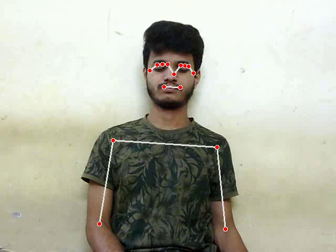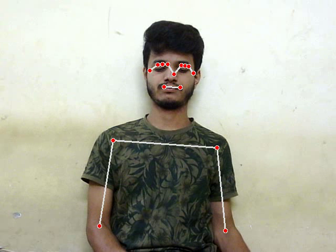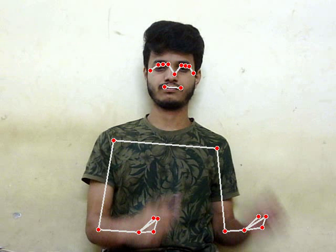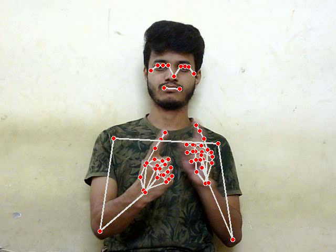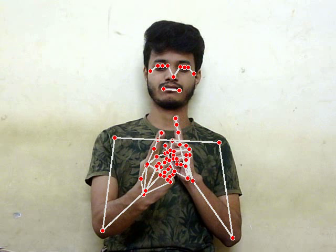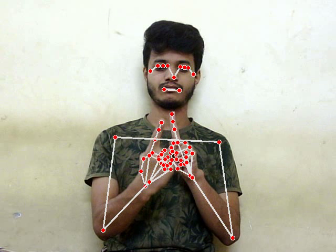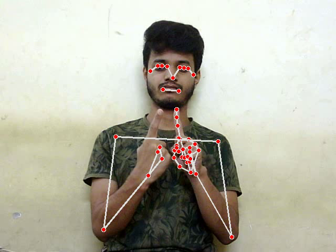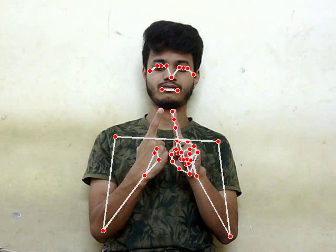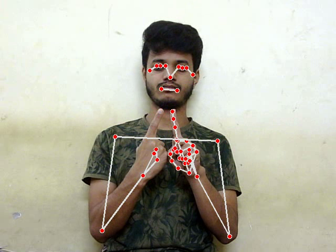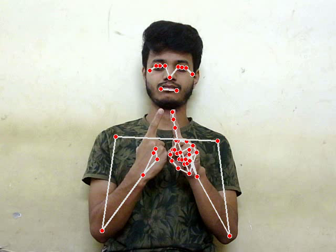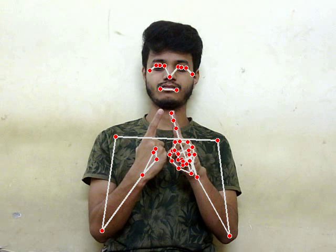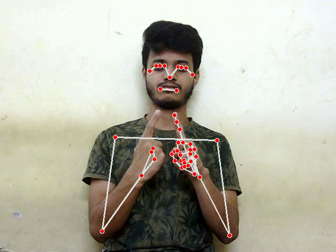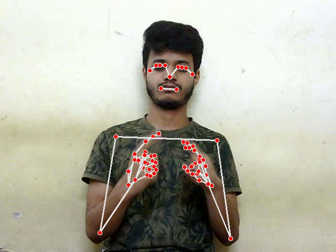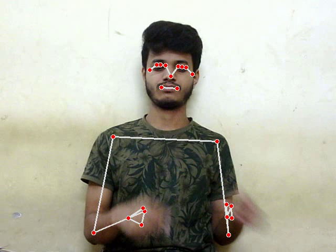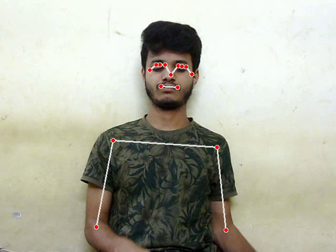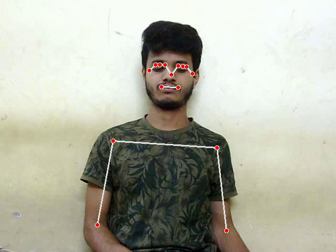meet